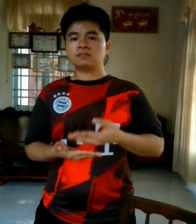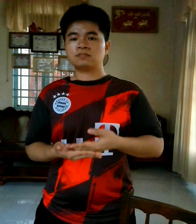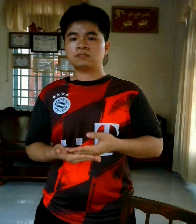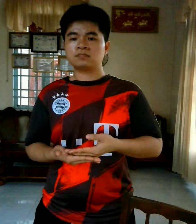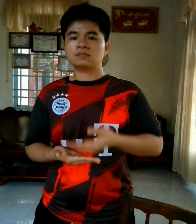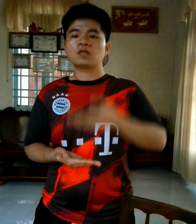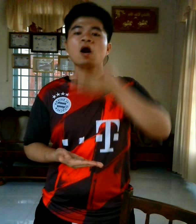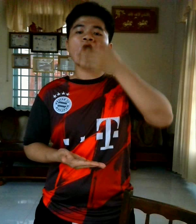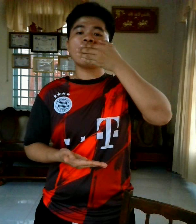sup